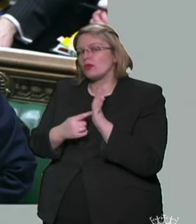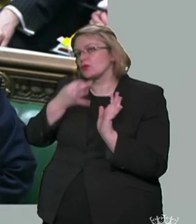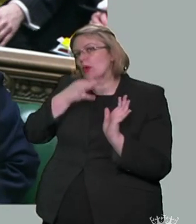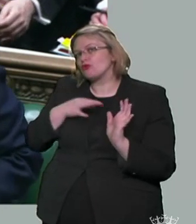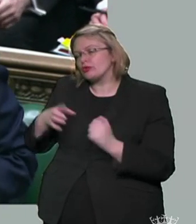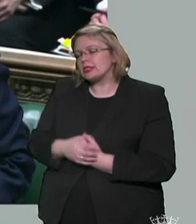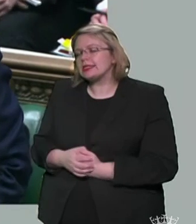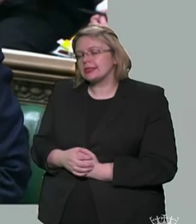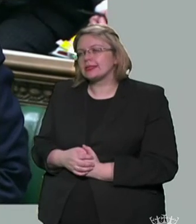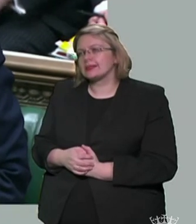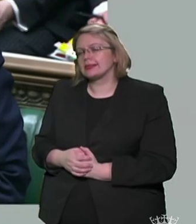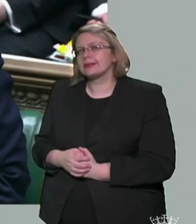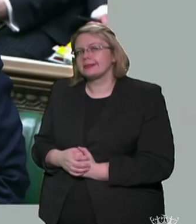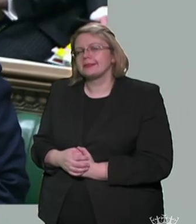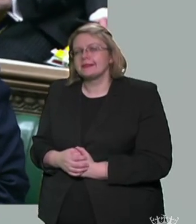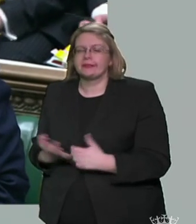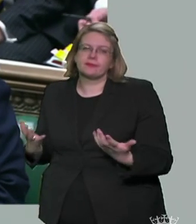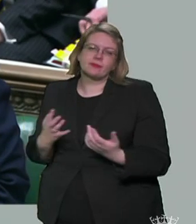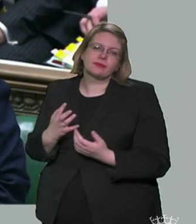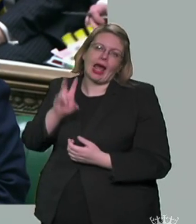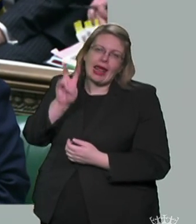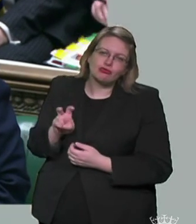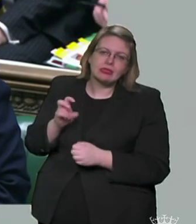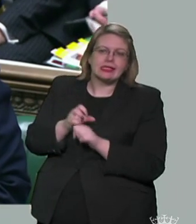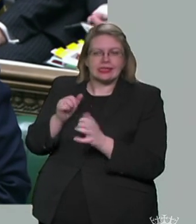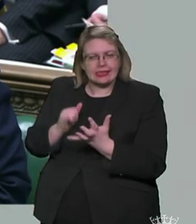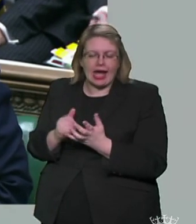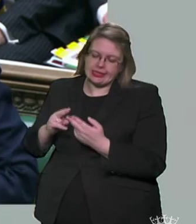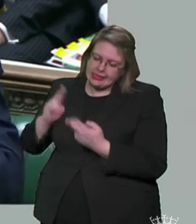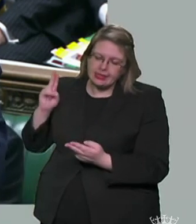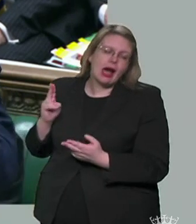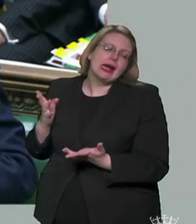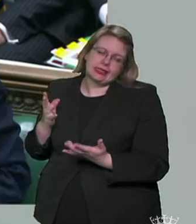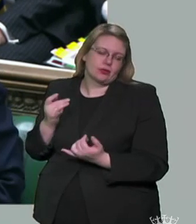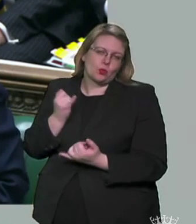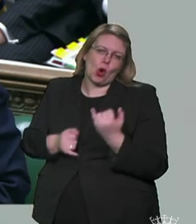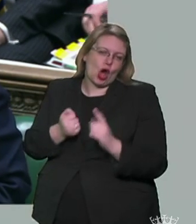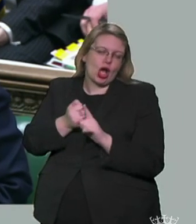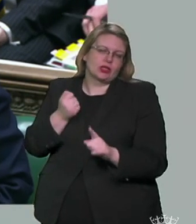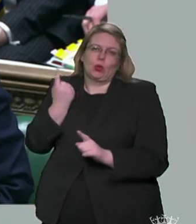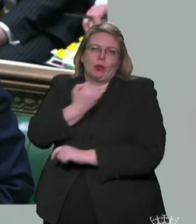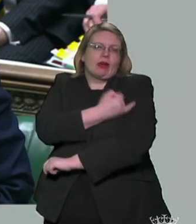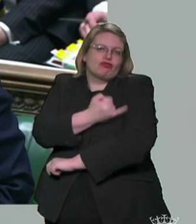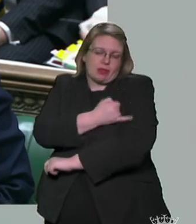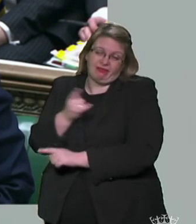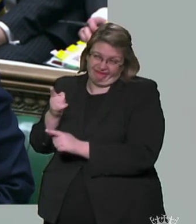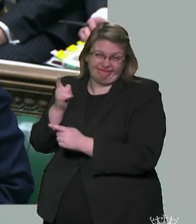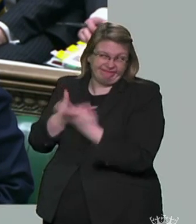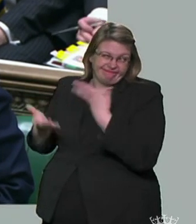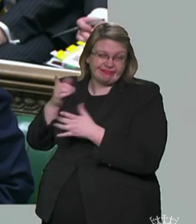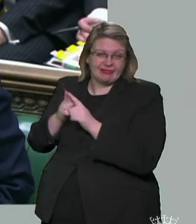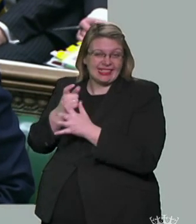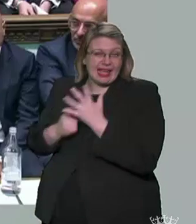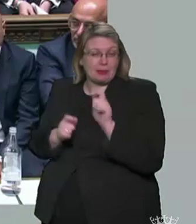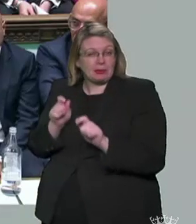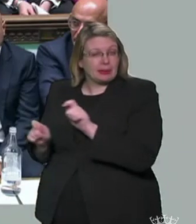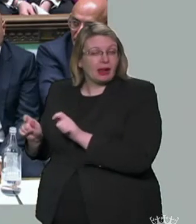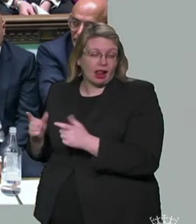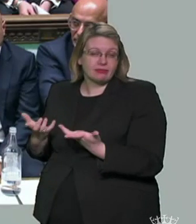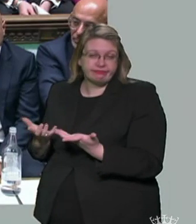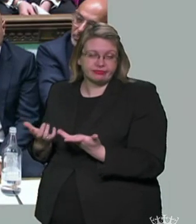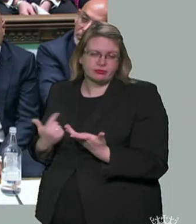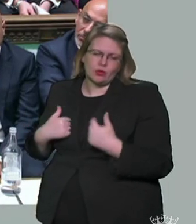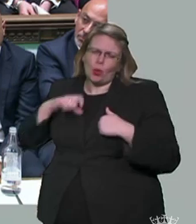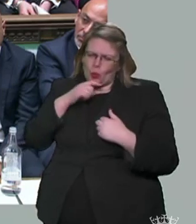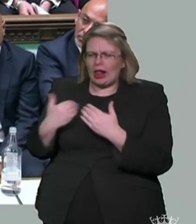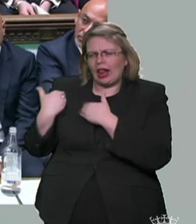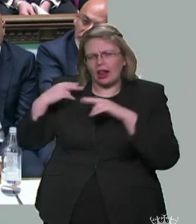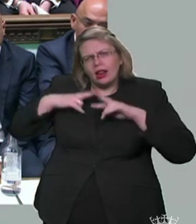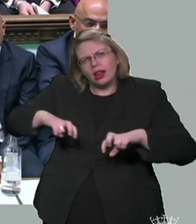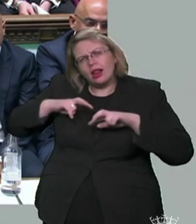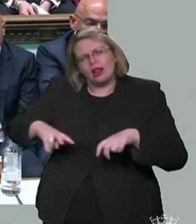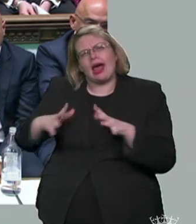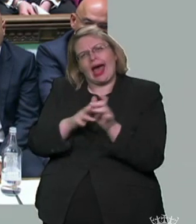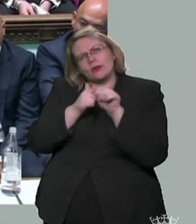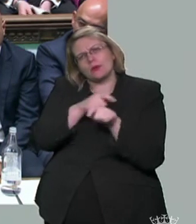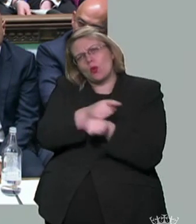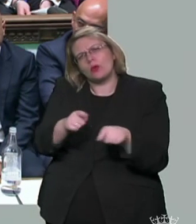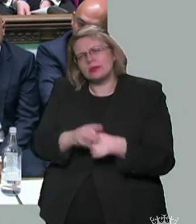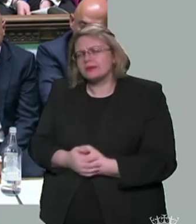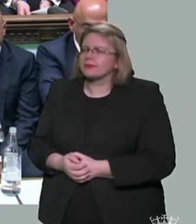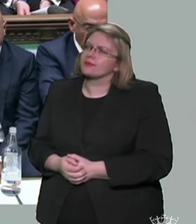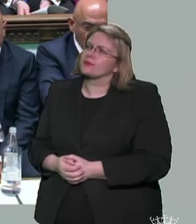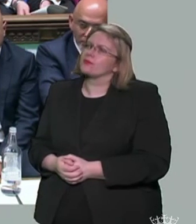Clearly, the spike in energy prices is going to fall most heavily on vulnerable people such as the ones she mentioned, and we will certainly be looking at ways to abate their costs.